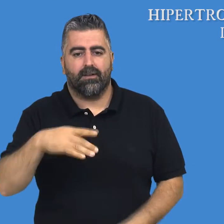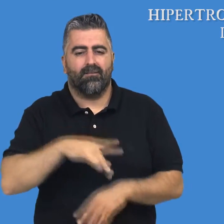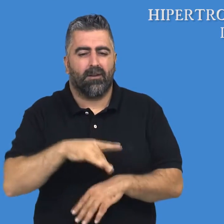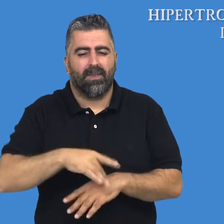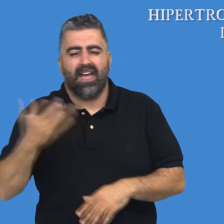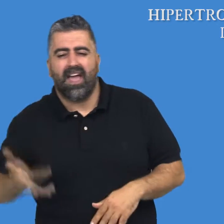enfermo